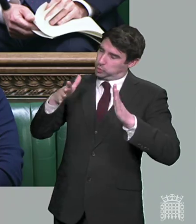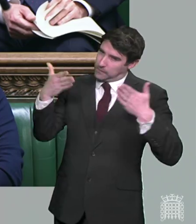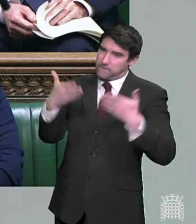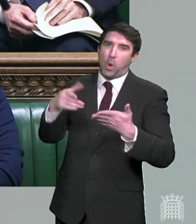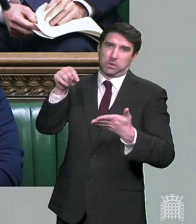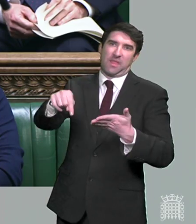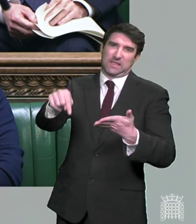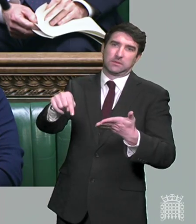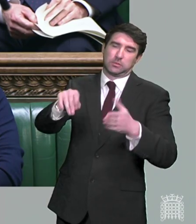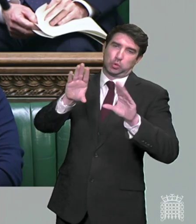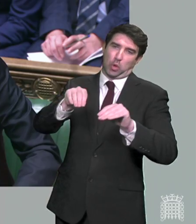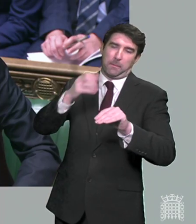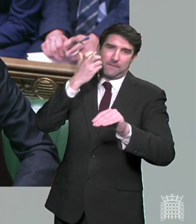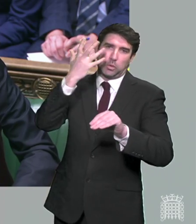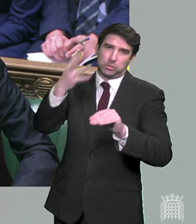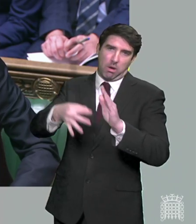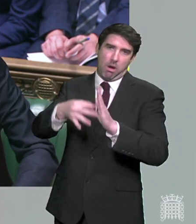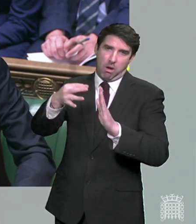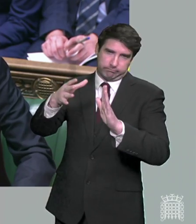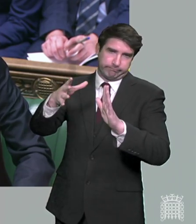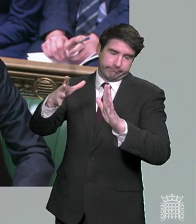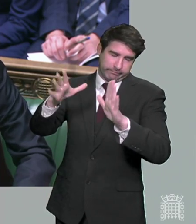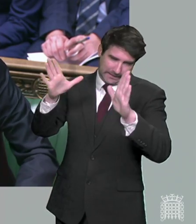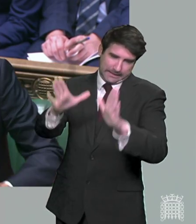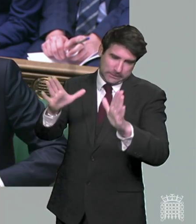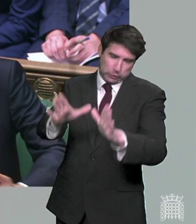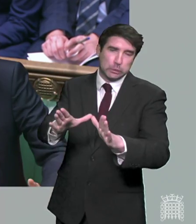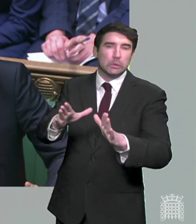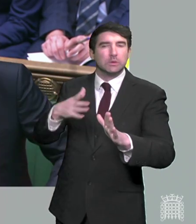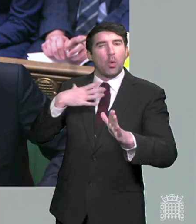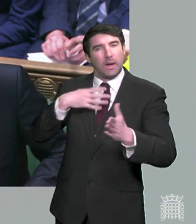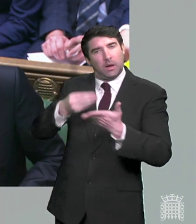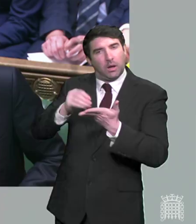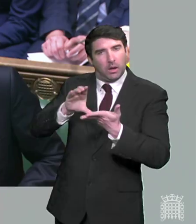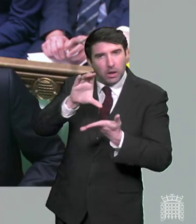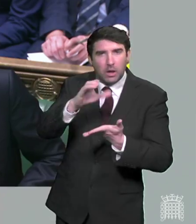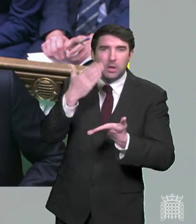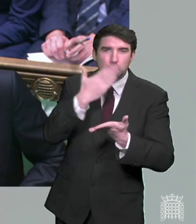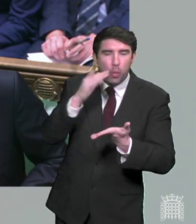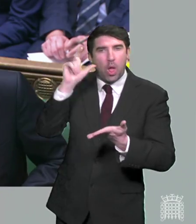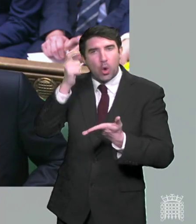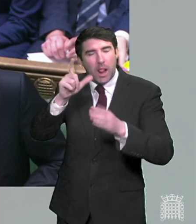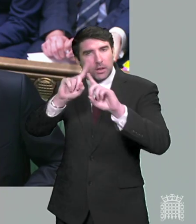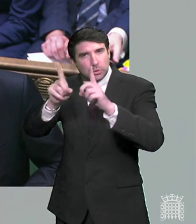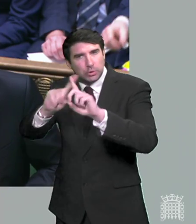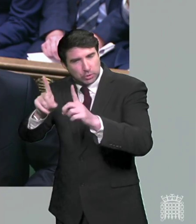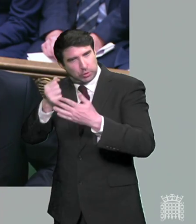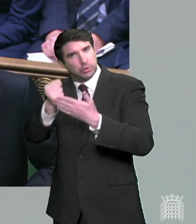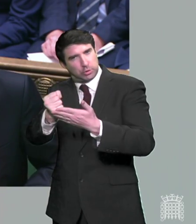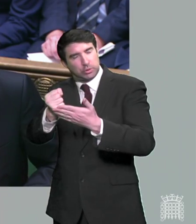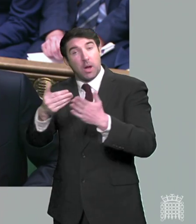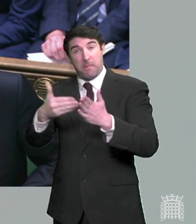That is why we are putting more mental health community support into schools and colleges across the country—that is being rolled out as we speak.